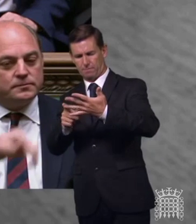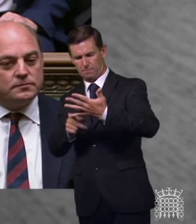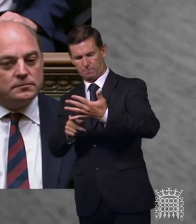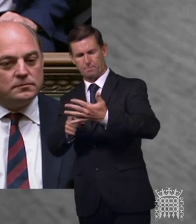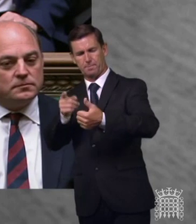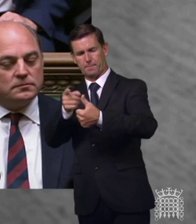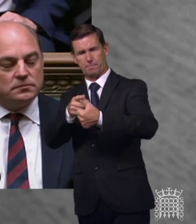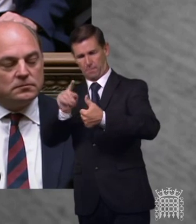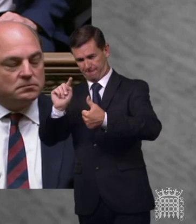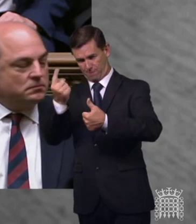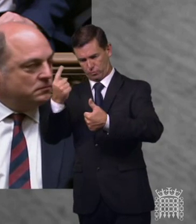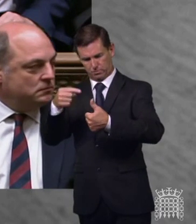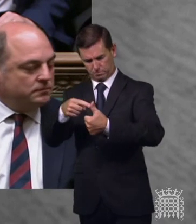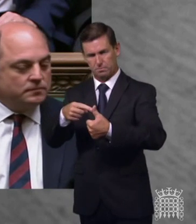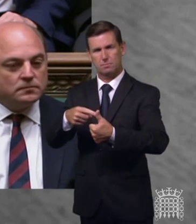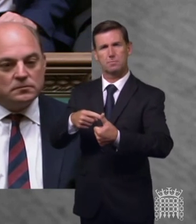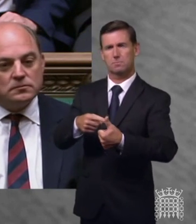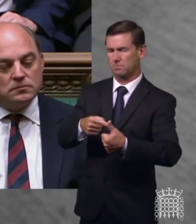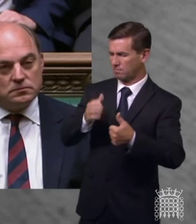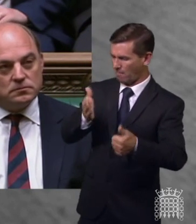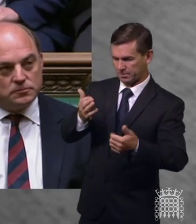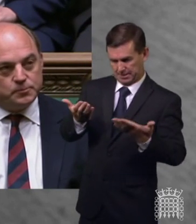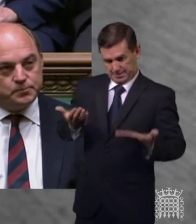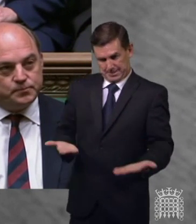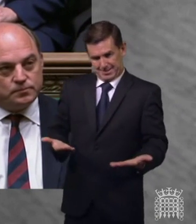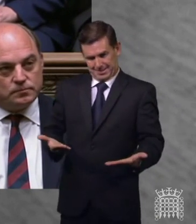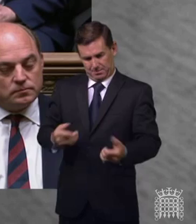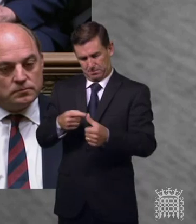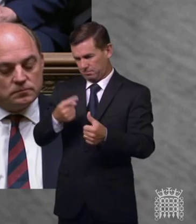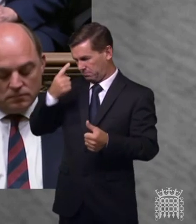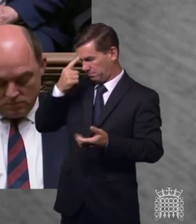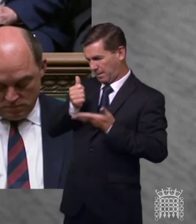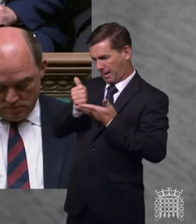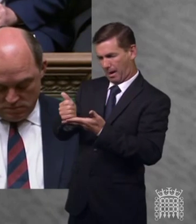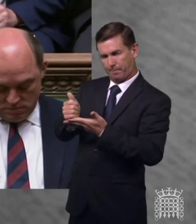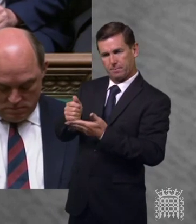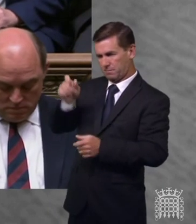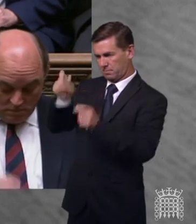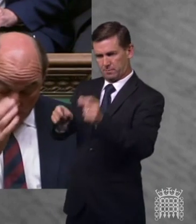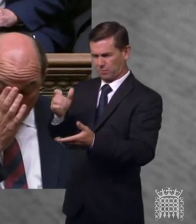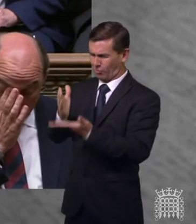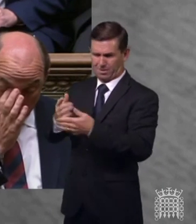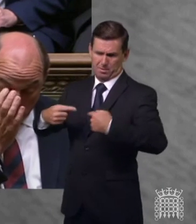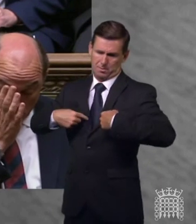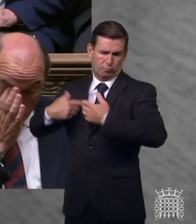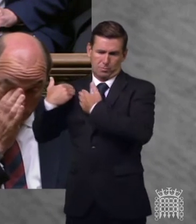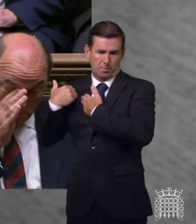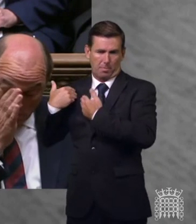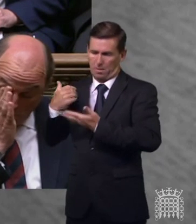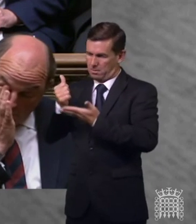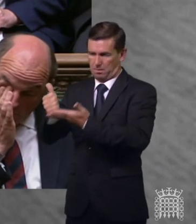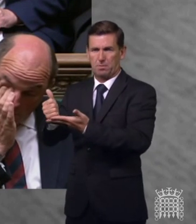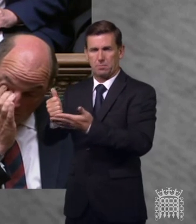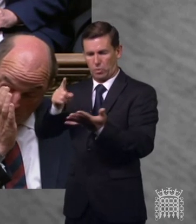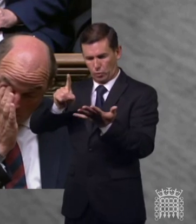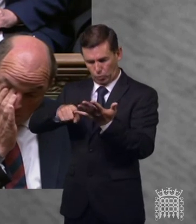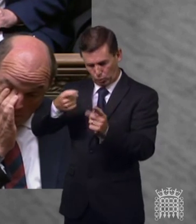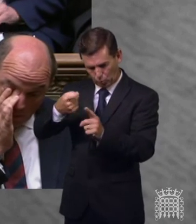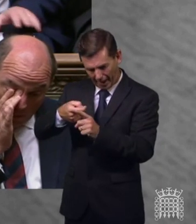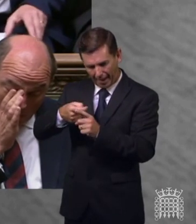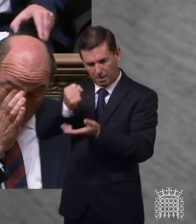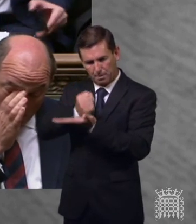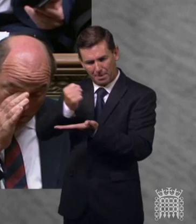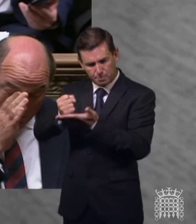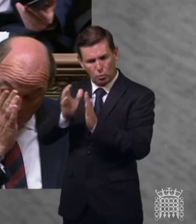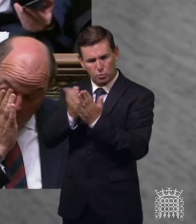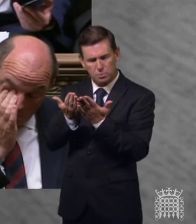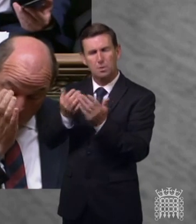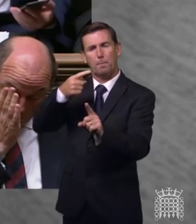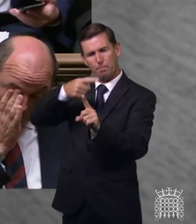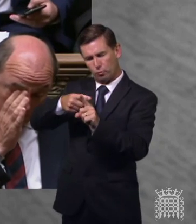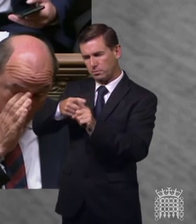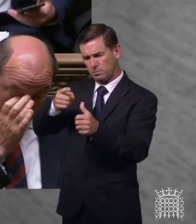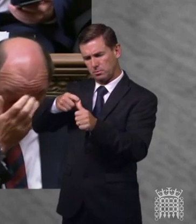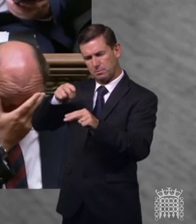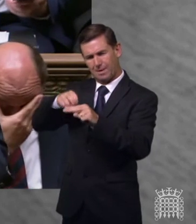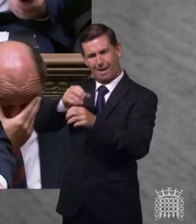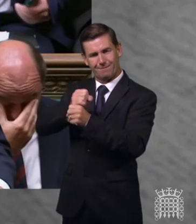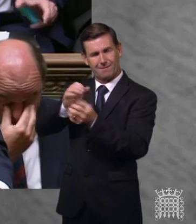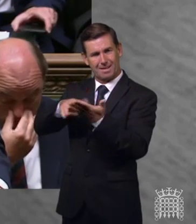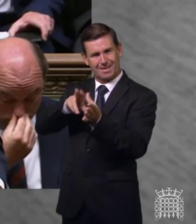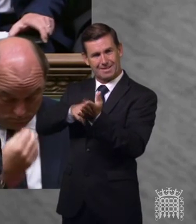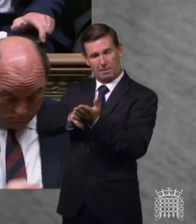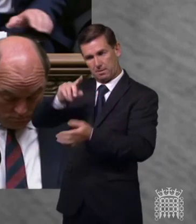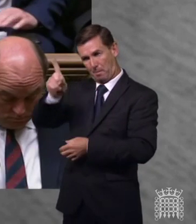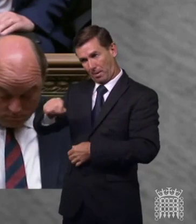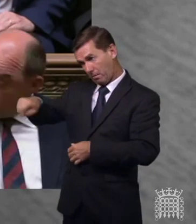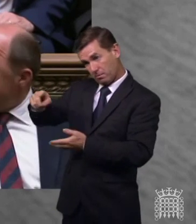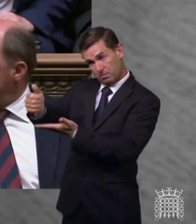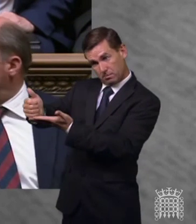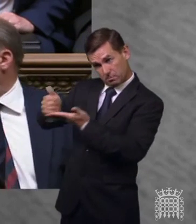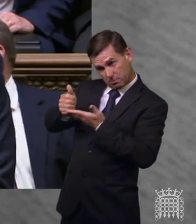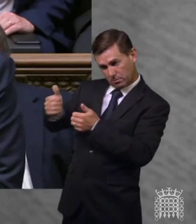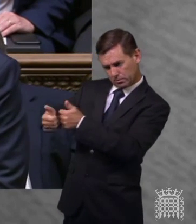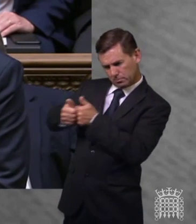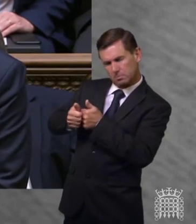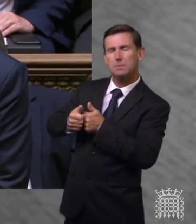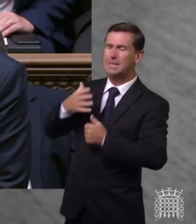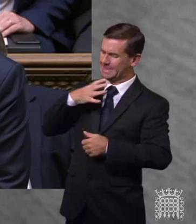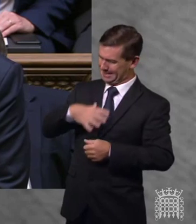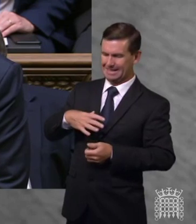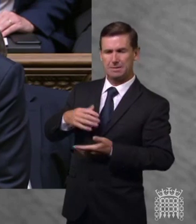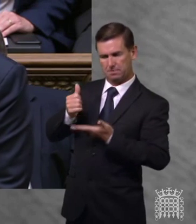In just a minute. First, our immediate focus must be on helping those to whom we have direct obligations, by evacuating UK nationals together with those Afghans who have assisted our efforts over the past 20 years.